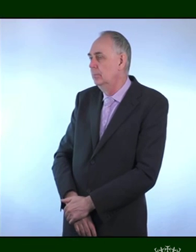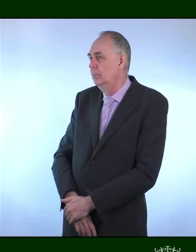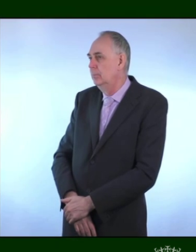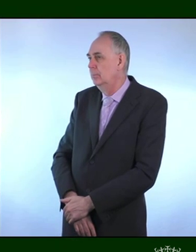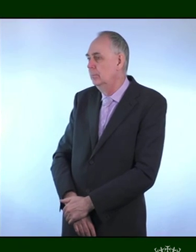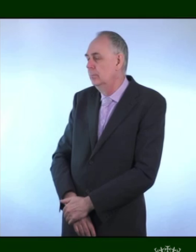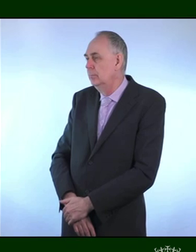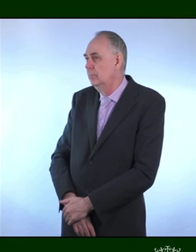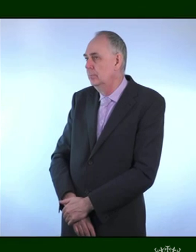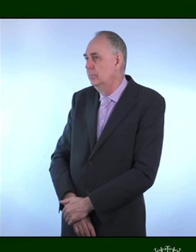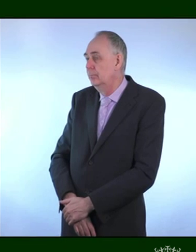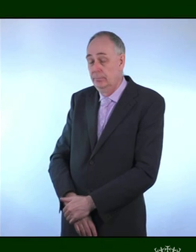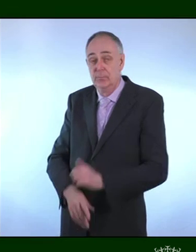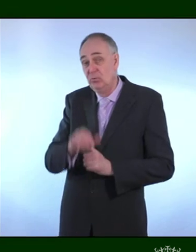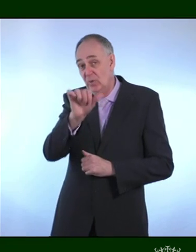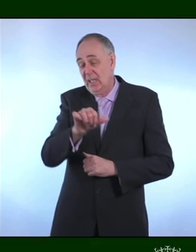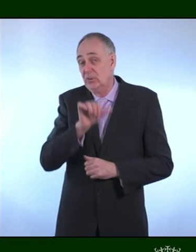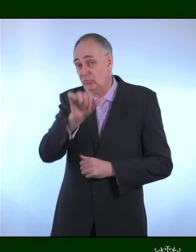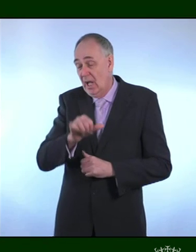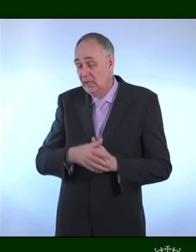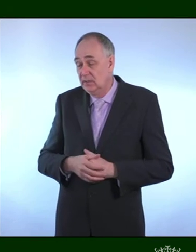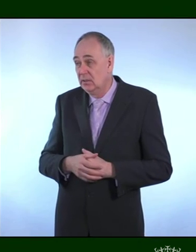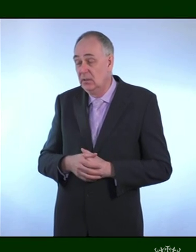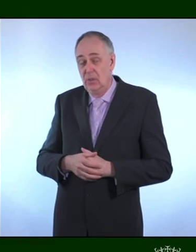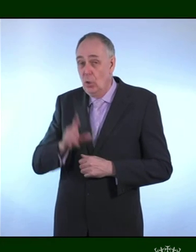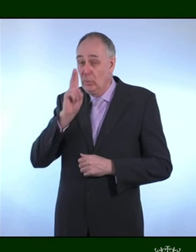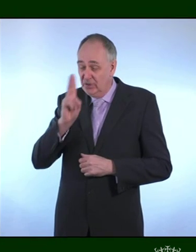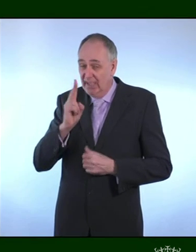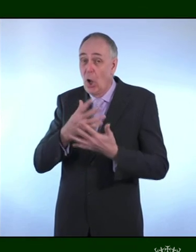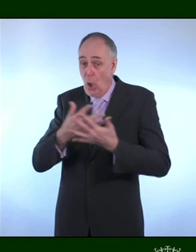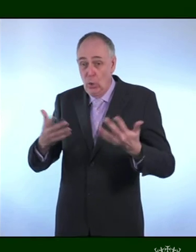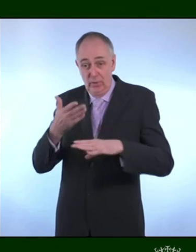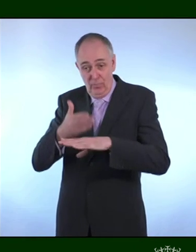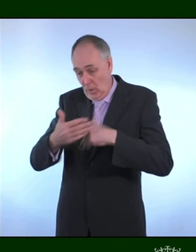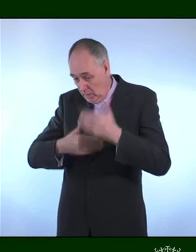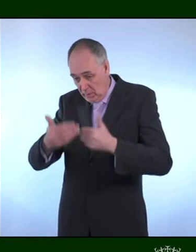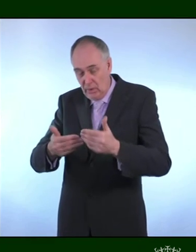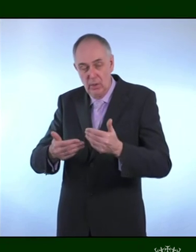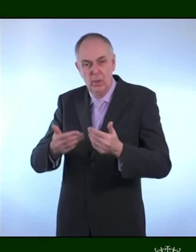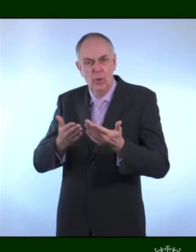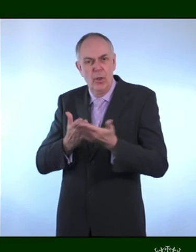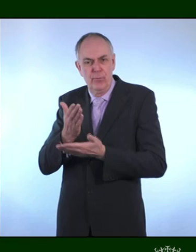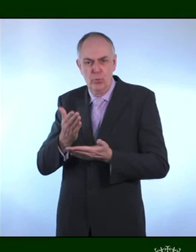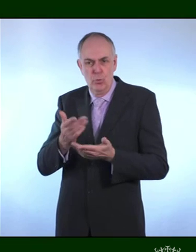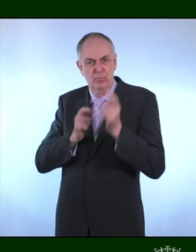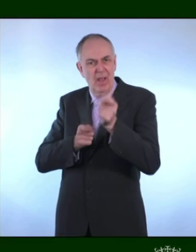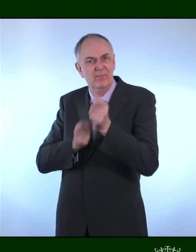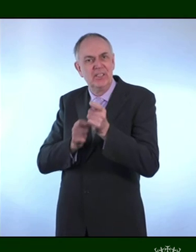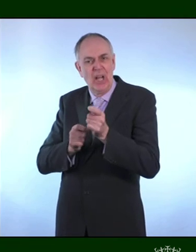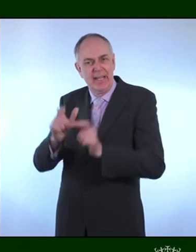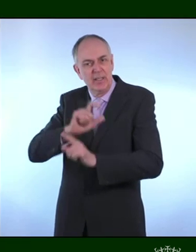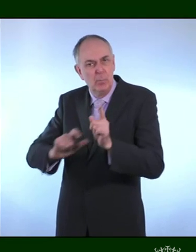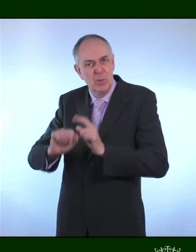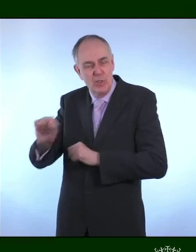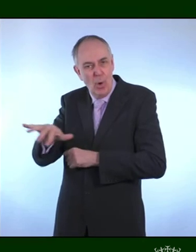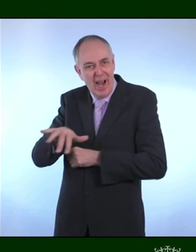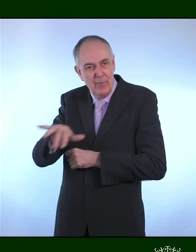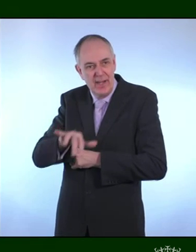He and I have seen the wonderful work that is done by the fishing community in his constituency.